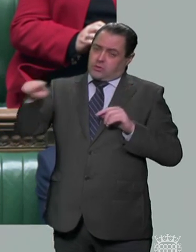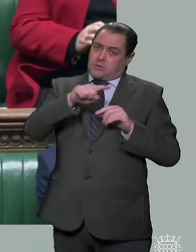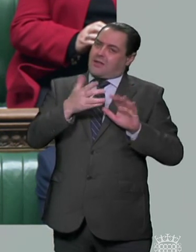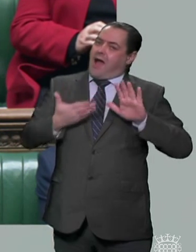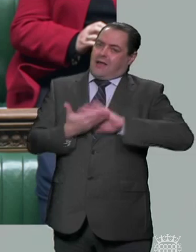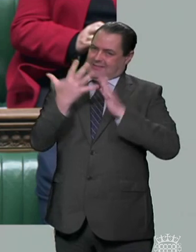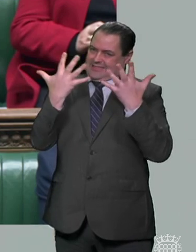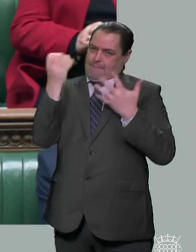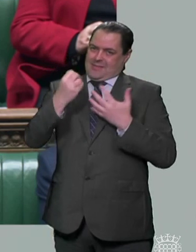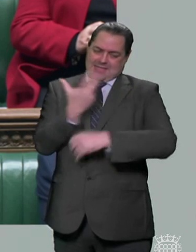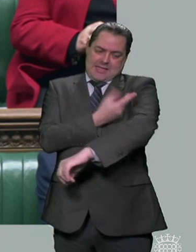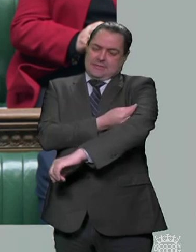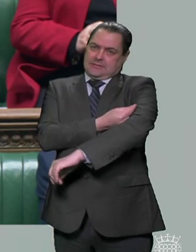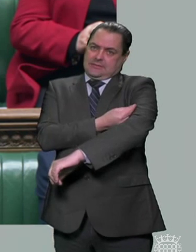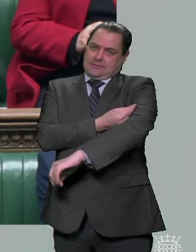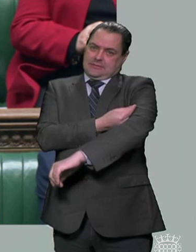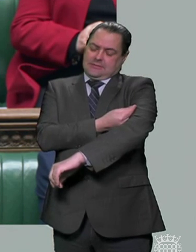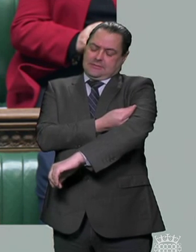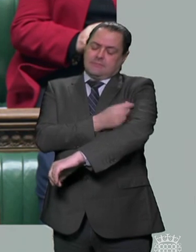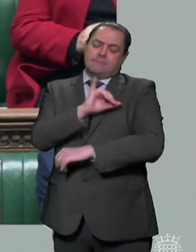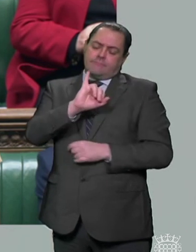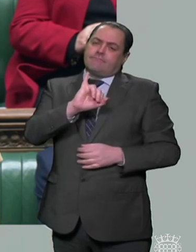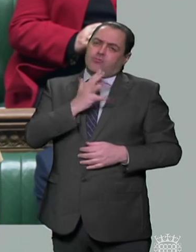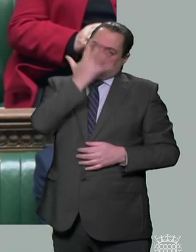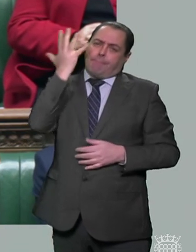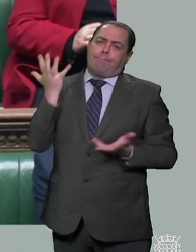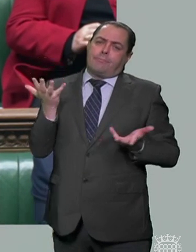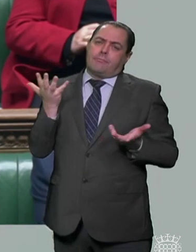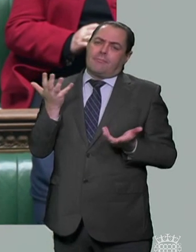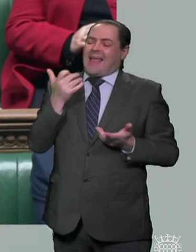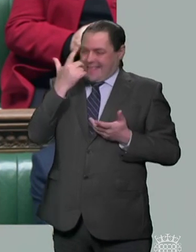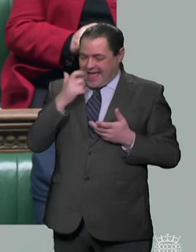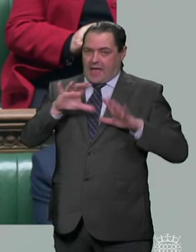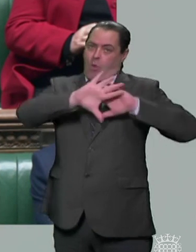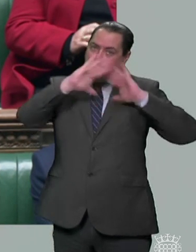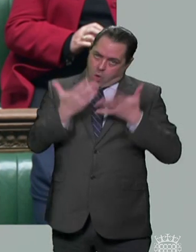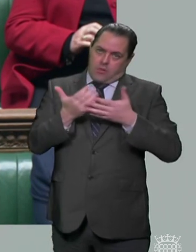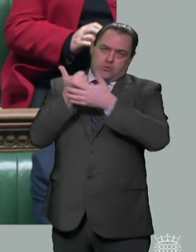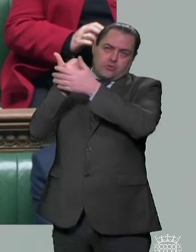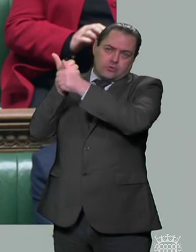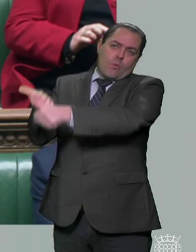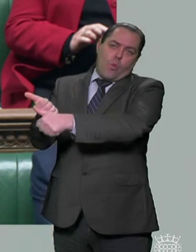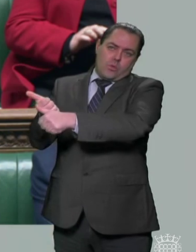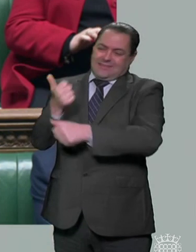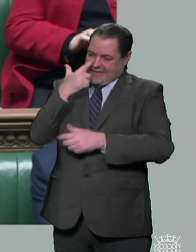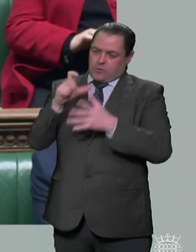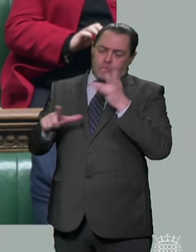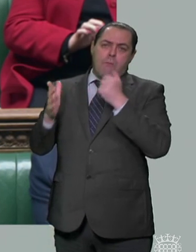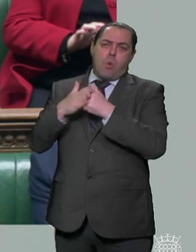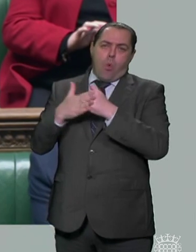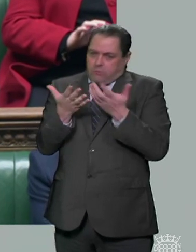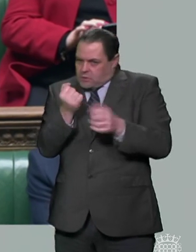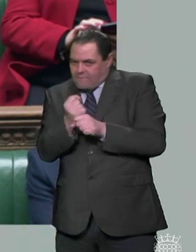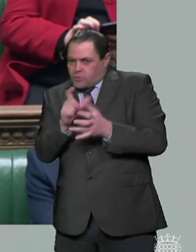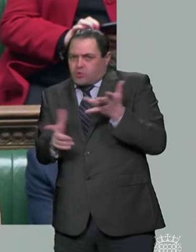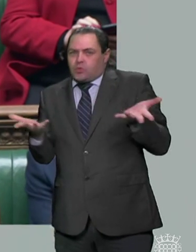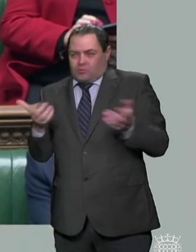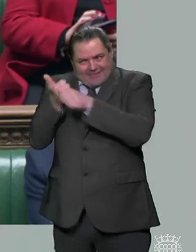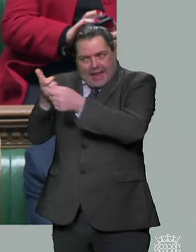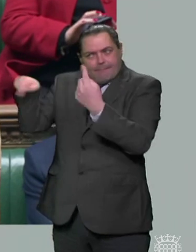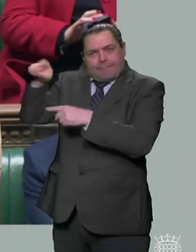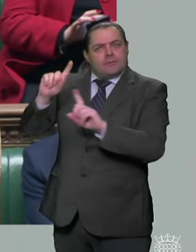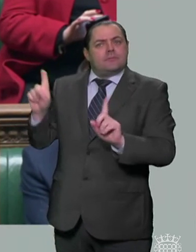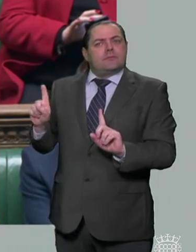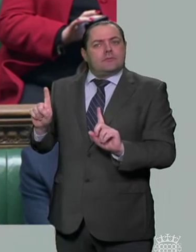This is shameful. We know we can do more to assist the international vaccine effort, and what are the Government doing about that?